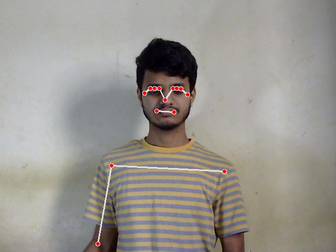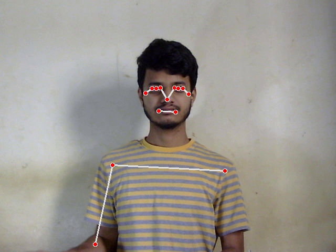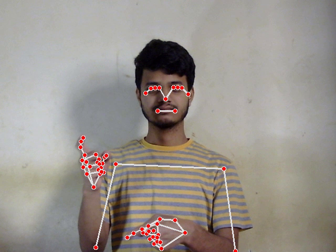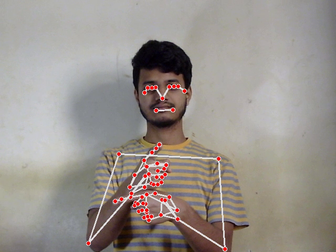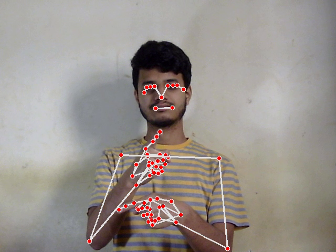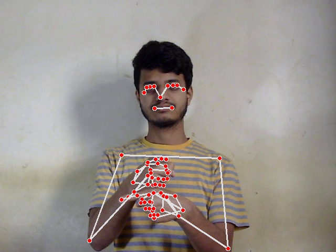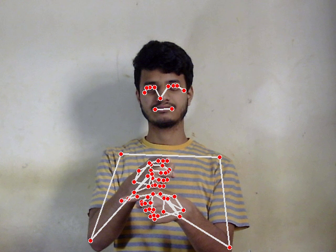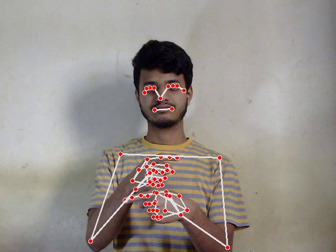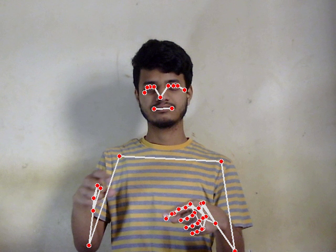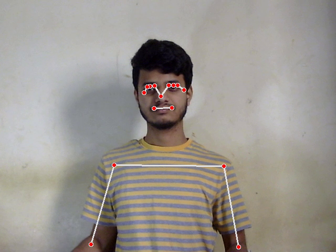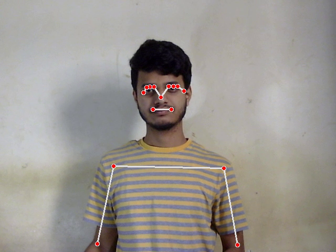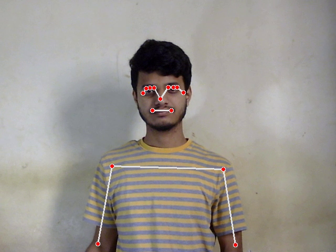right